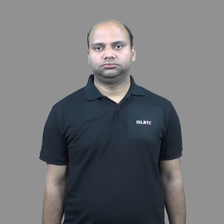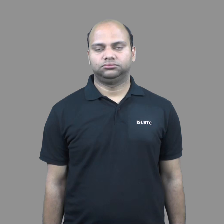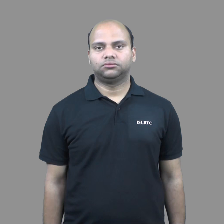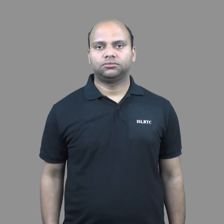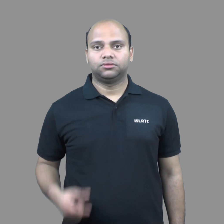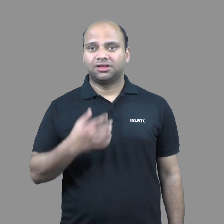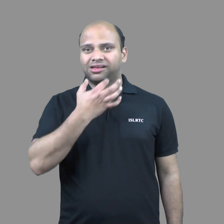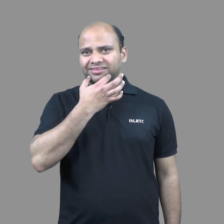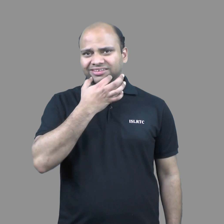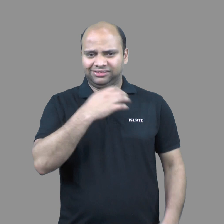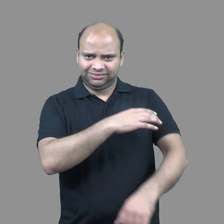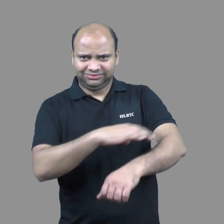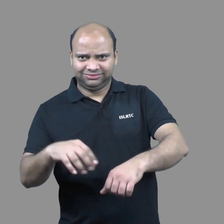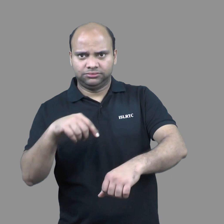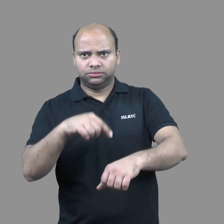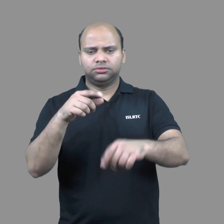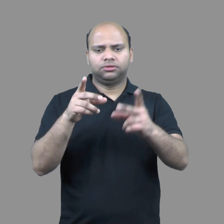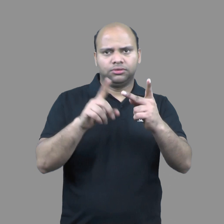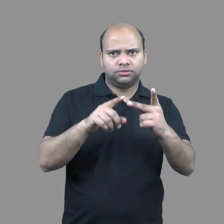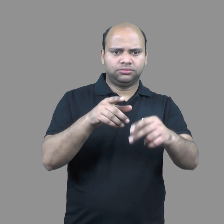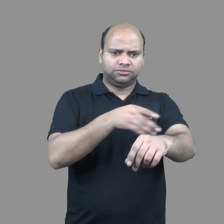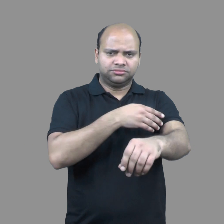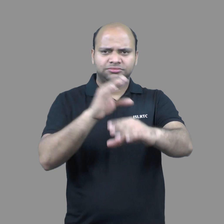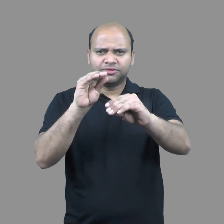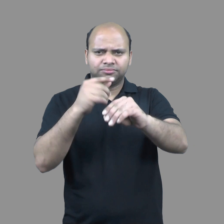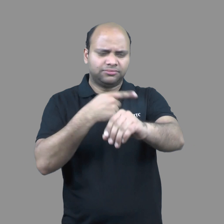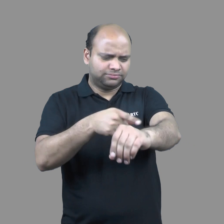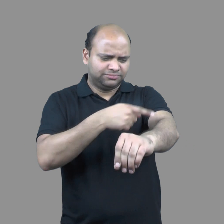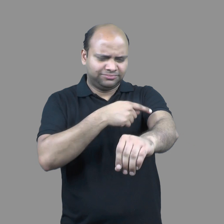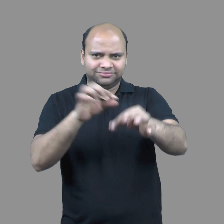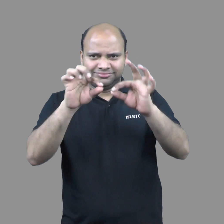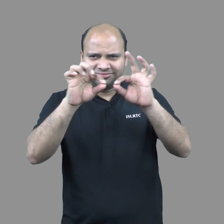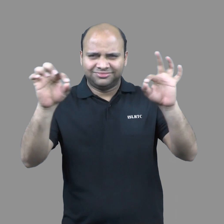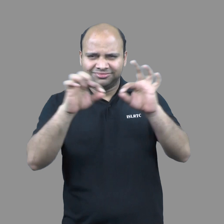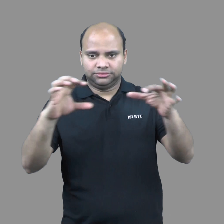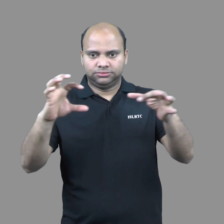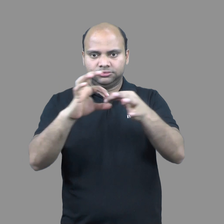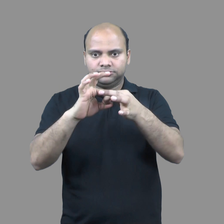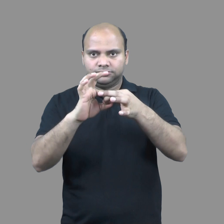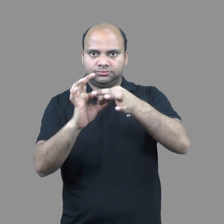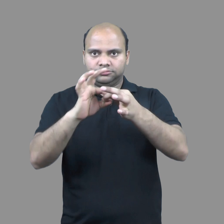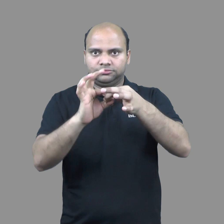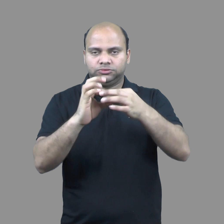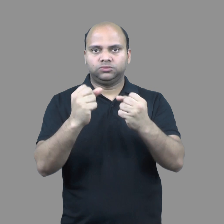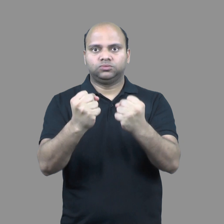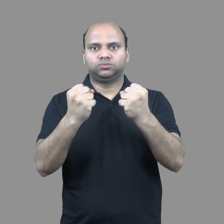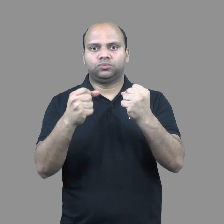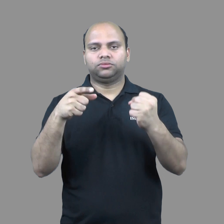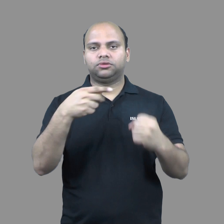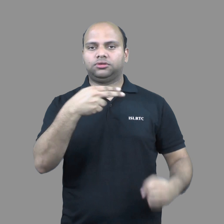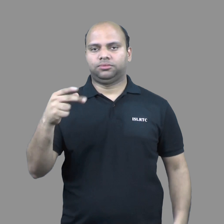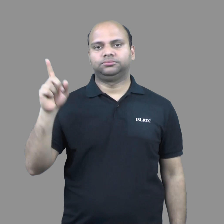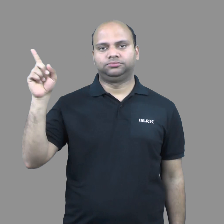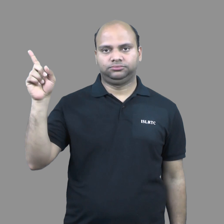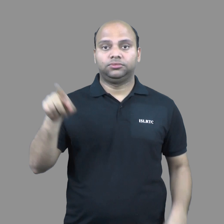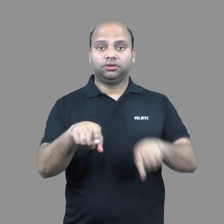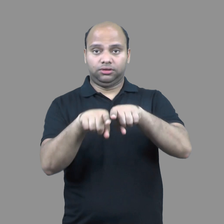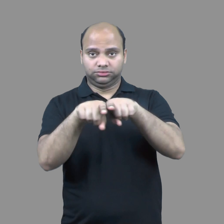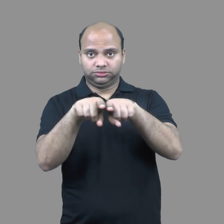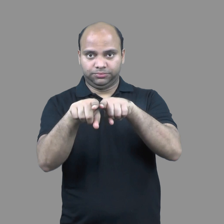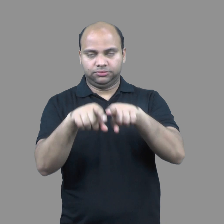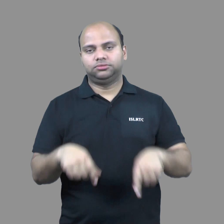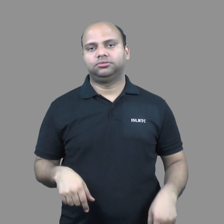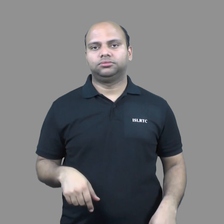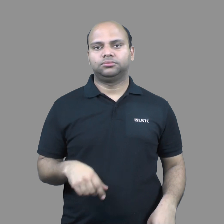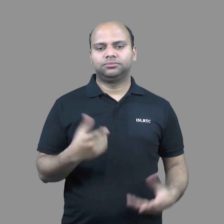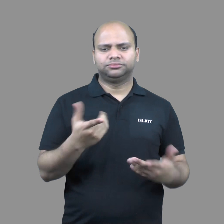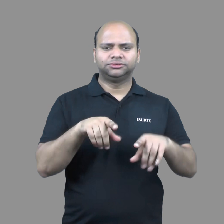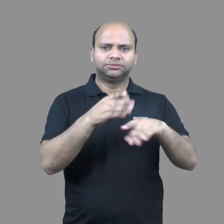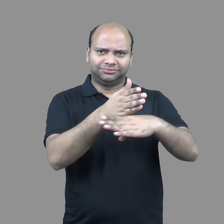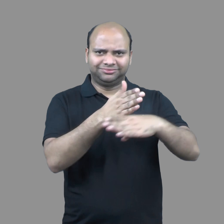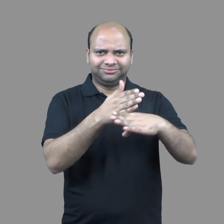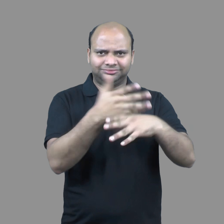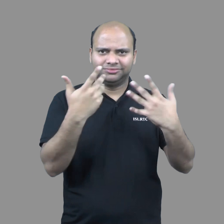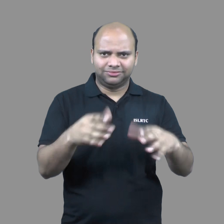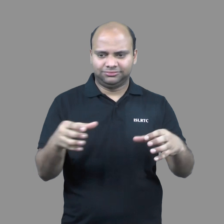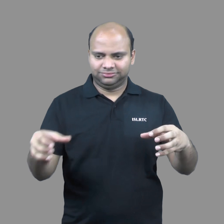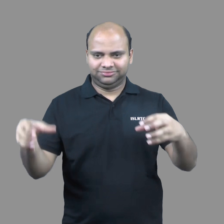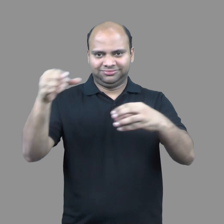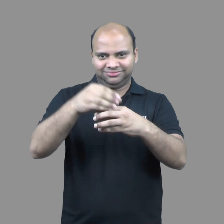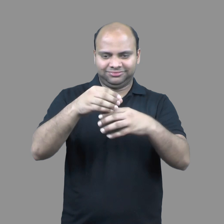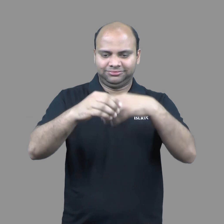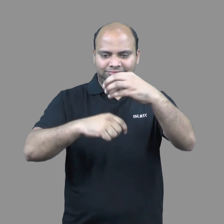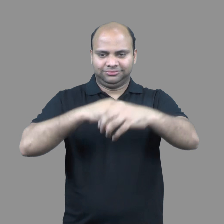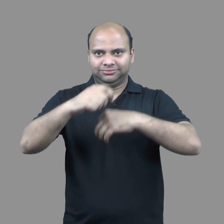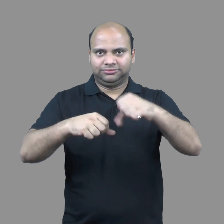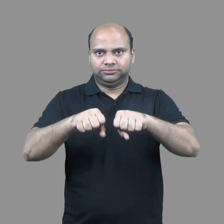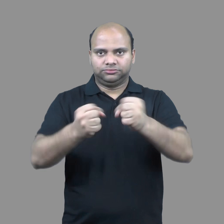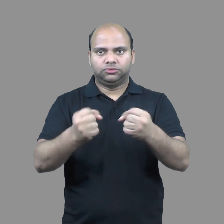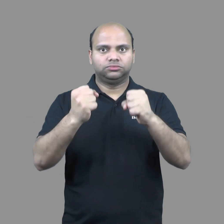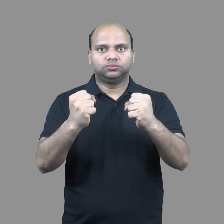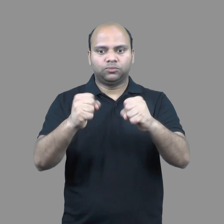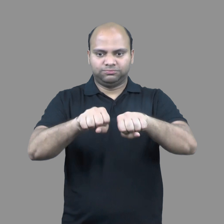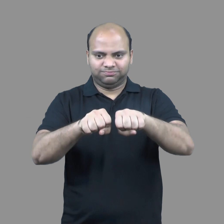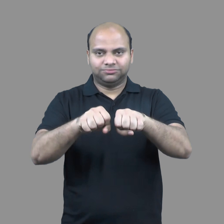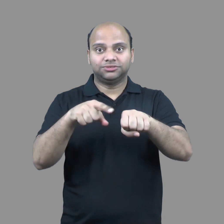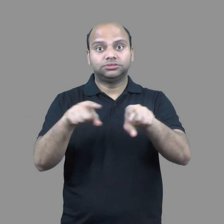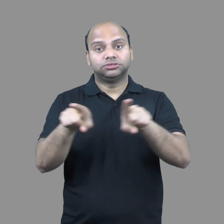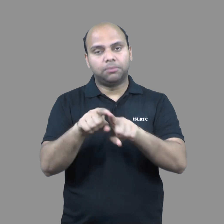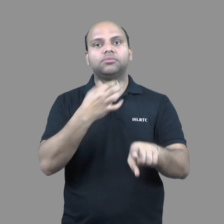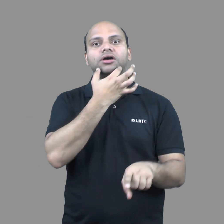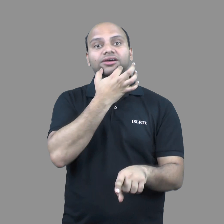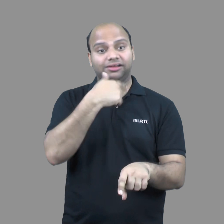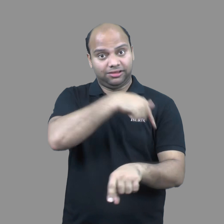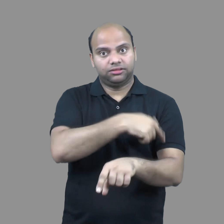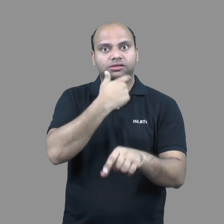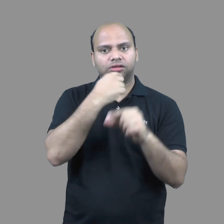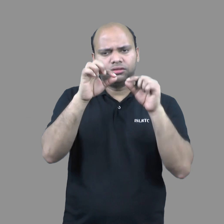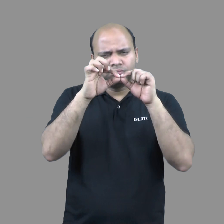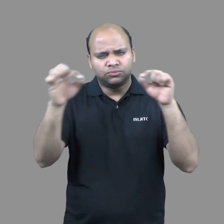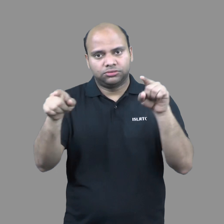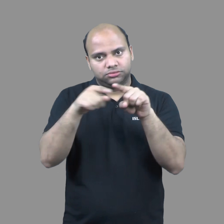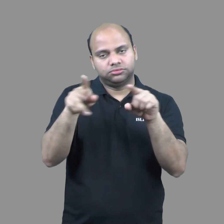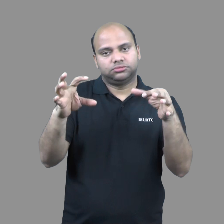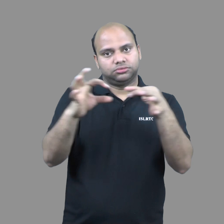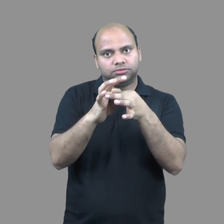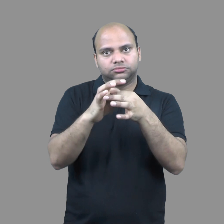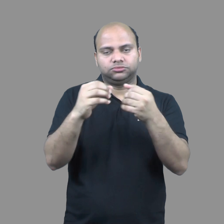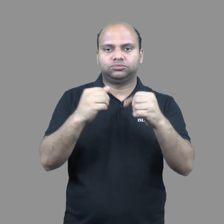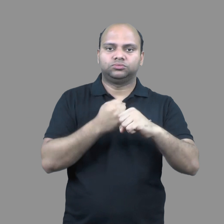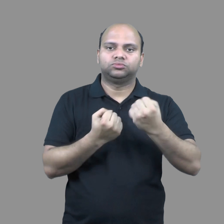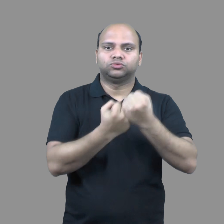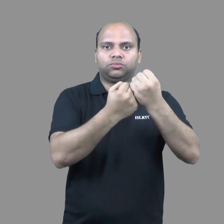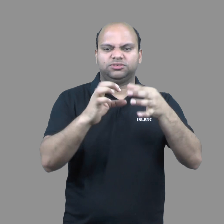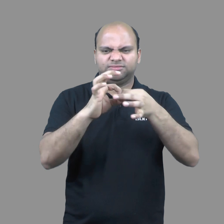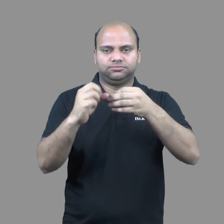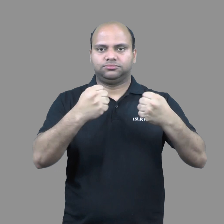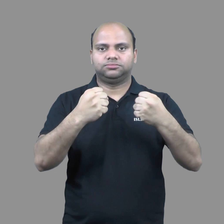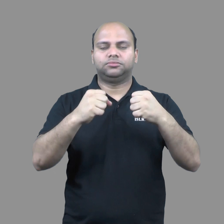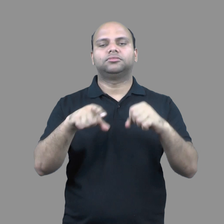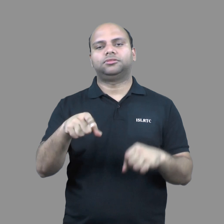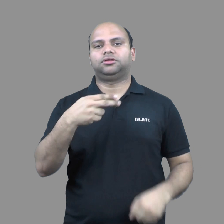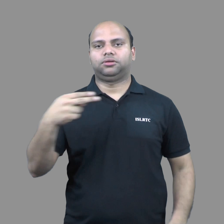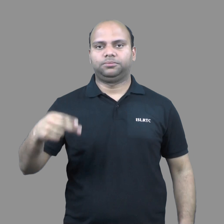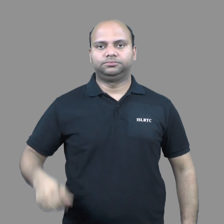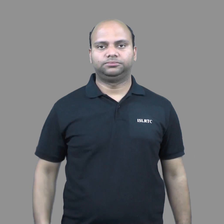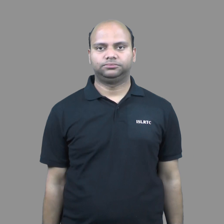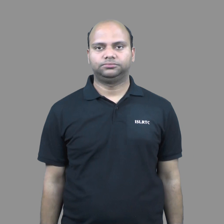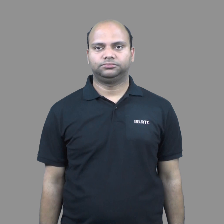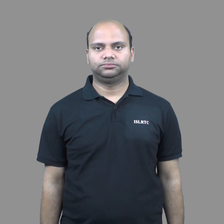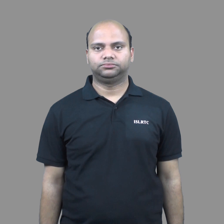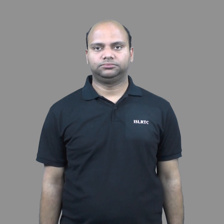Tendon